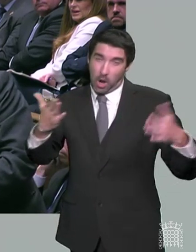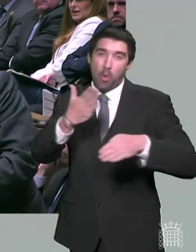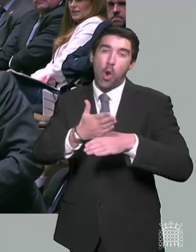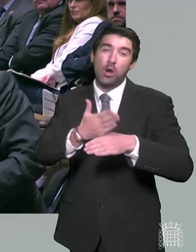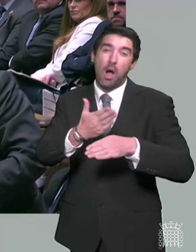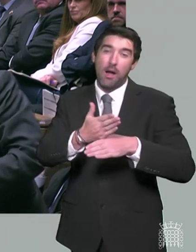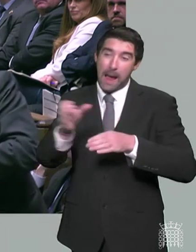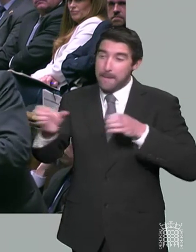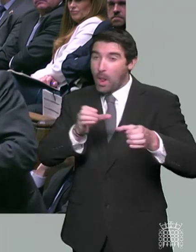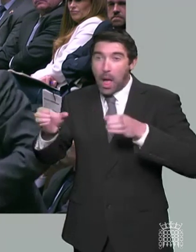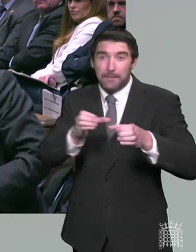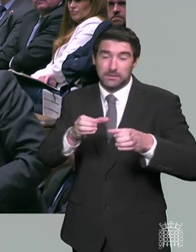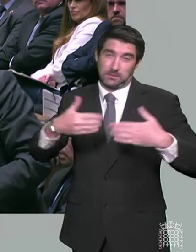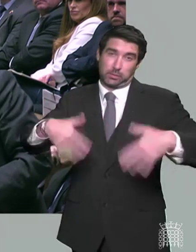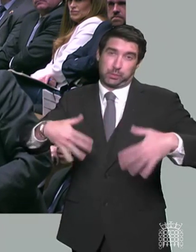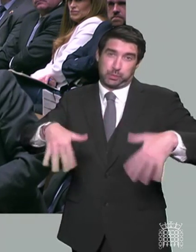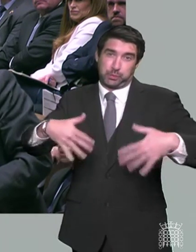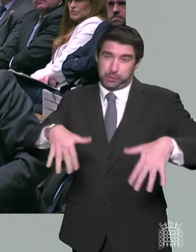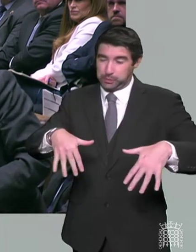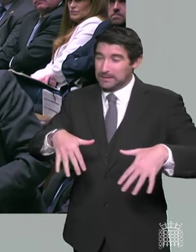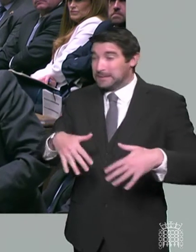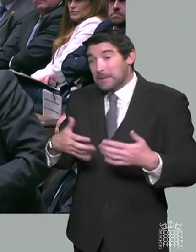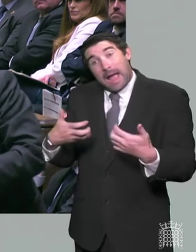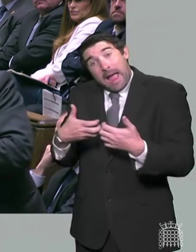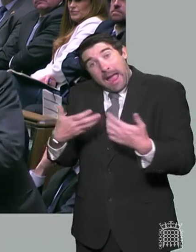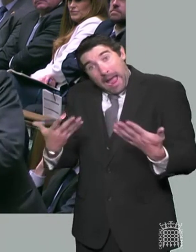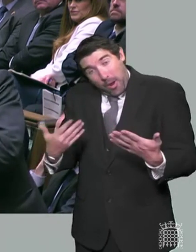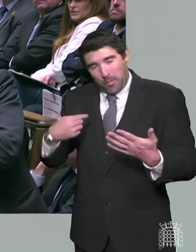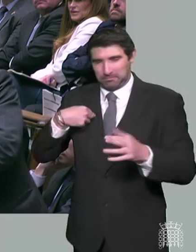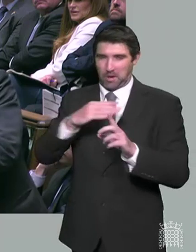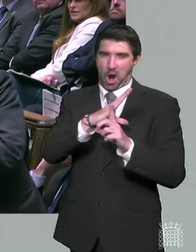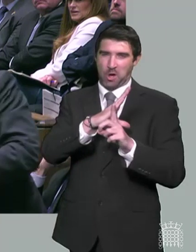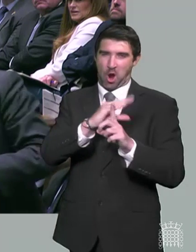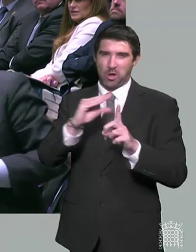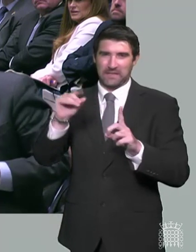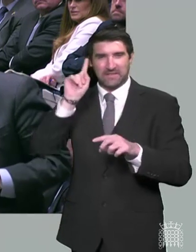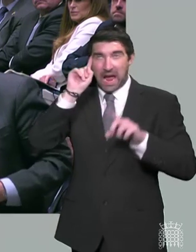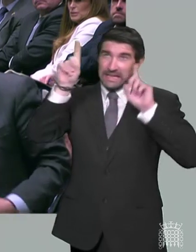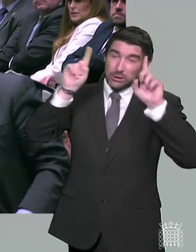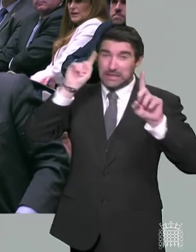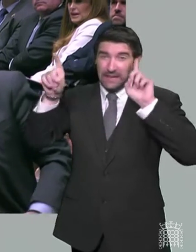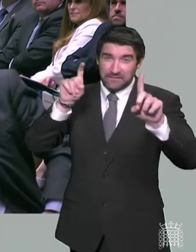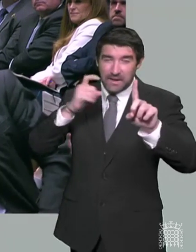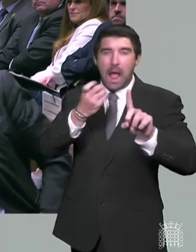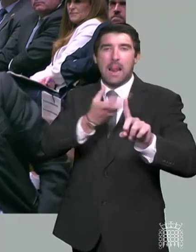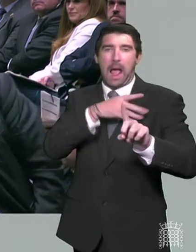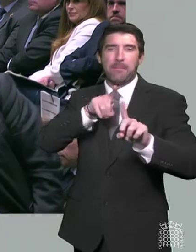That is thanks to the steps that we took, that the right honourable and learned Gentleman continuously opposed.